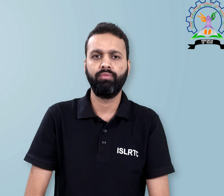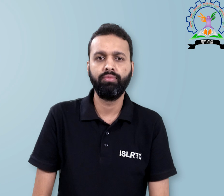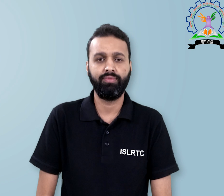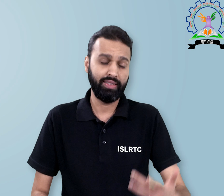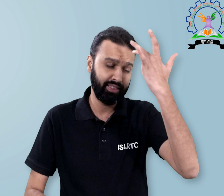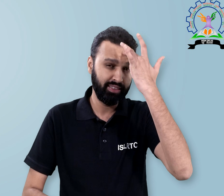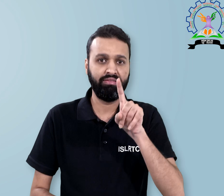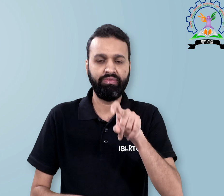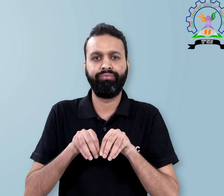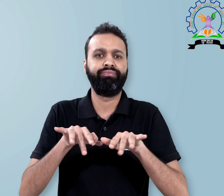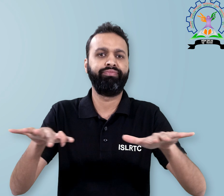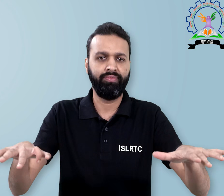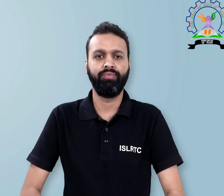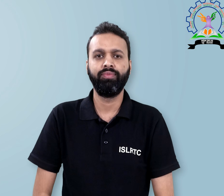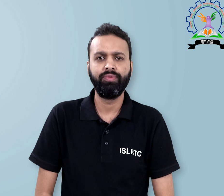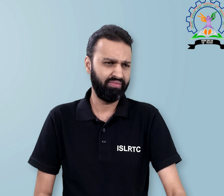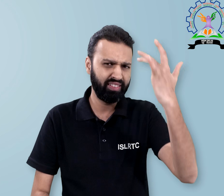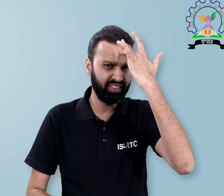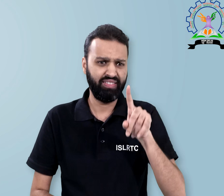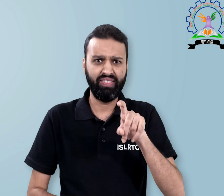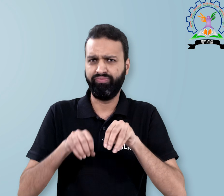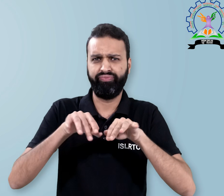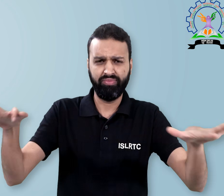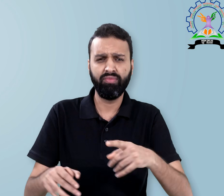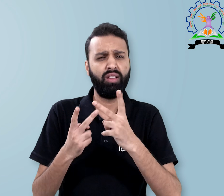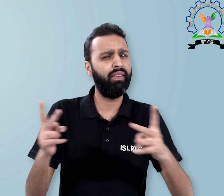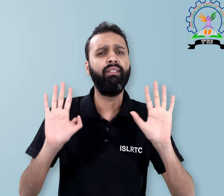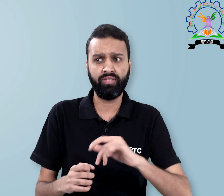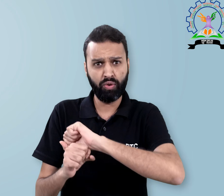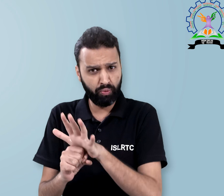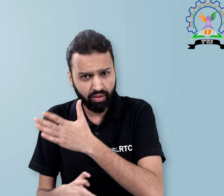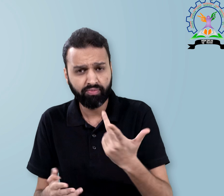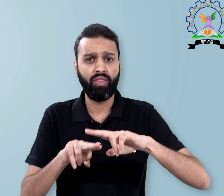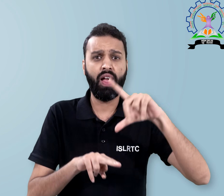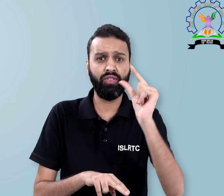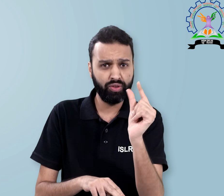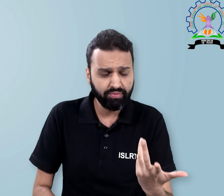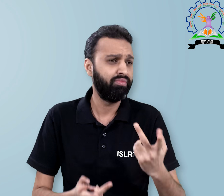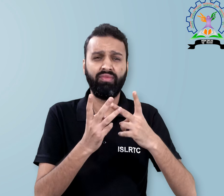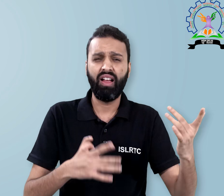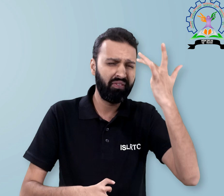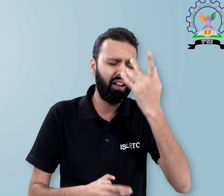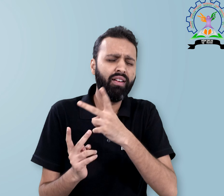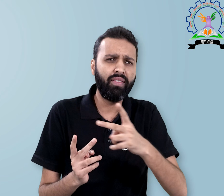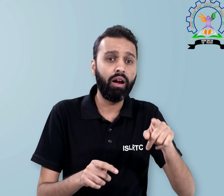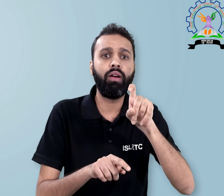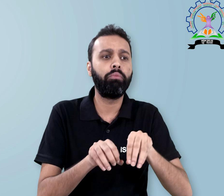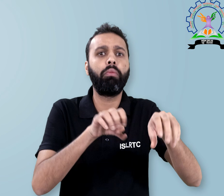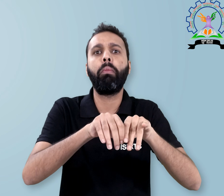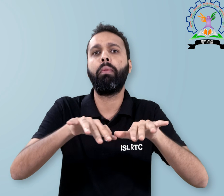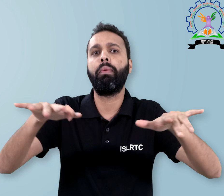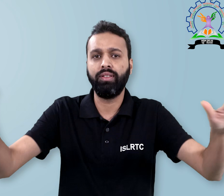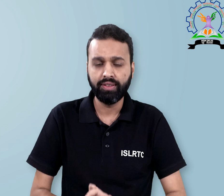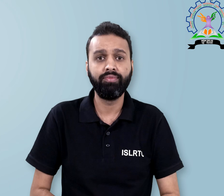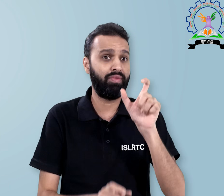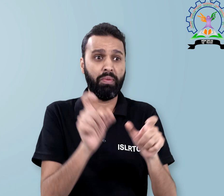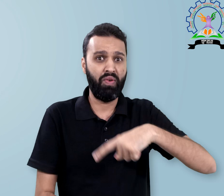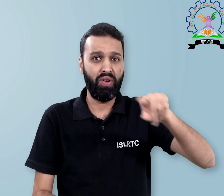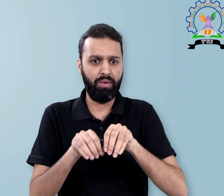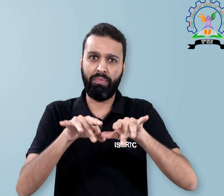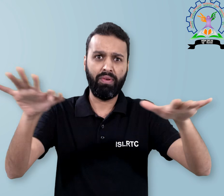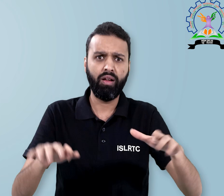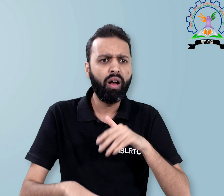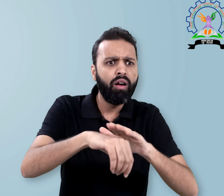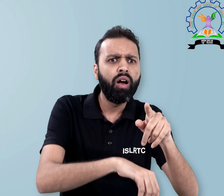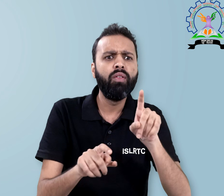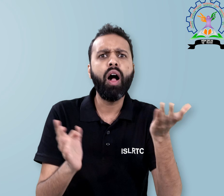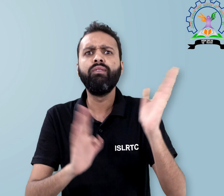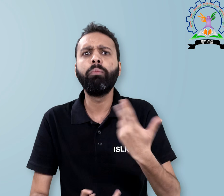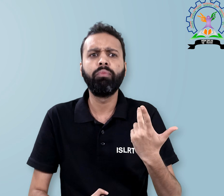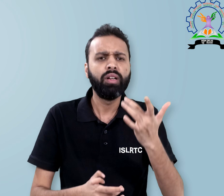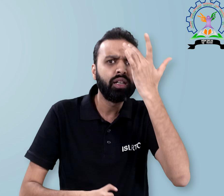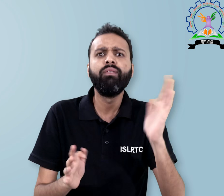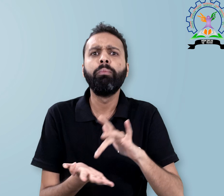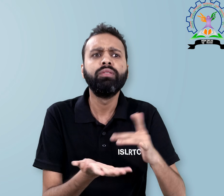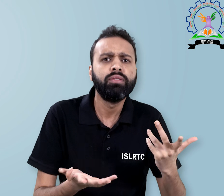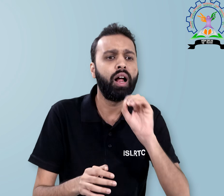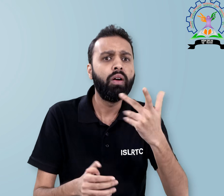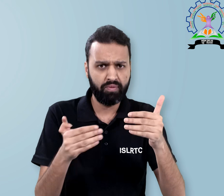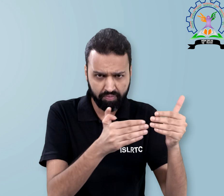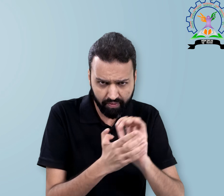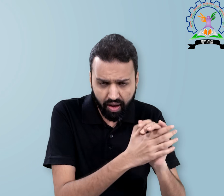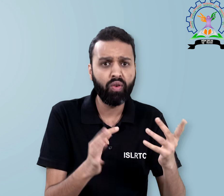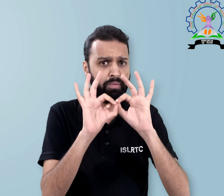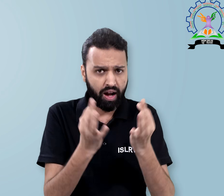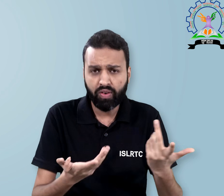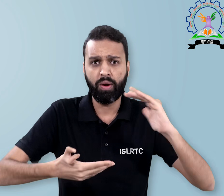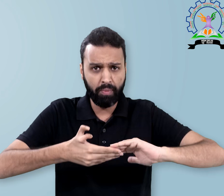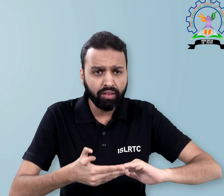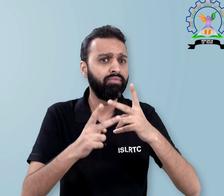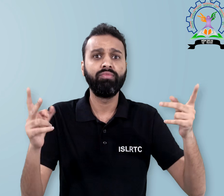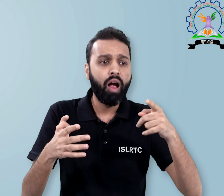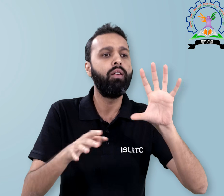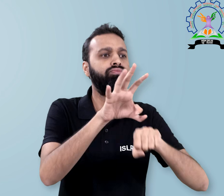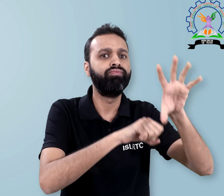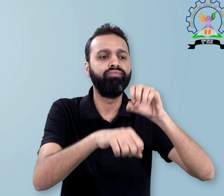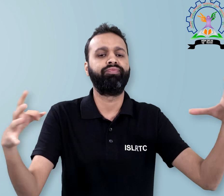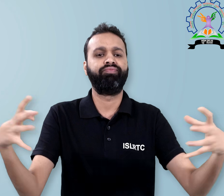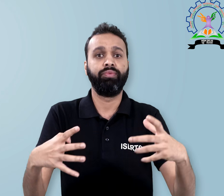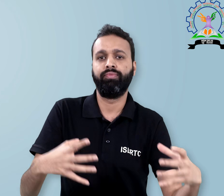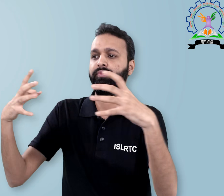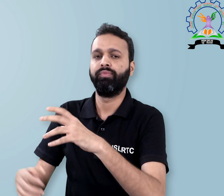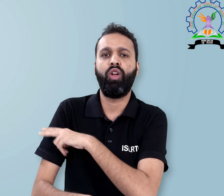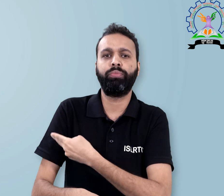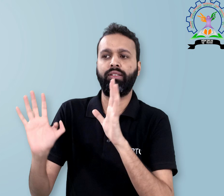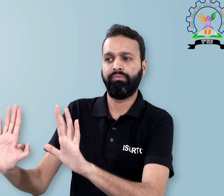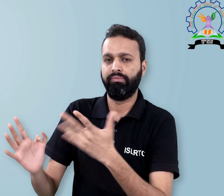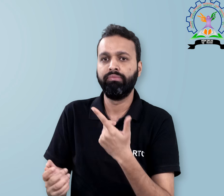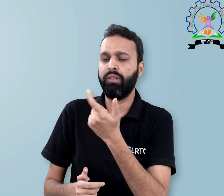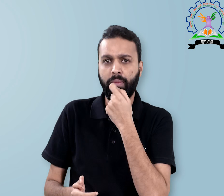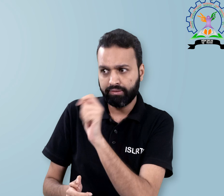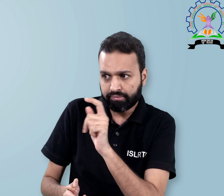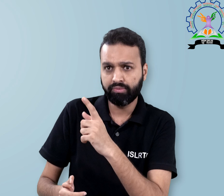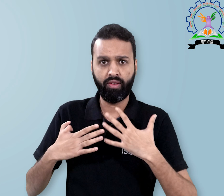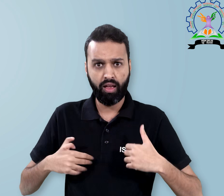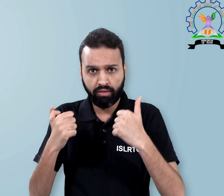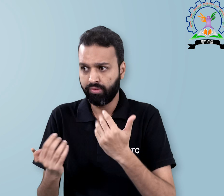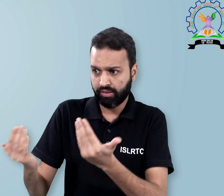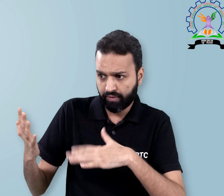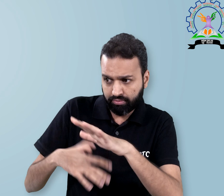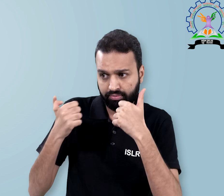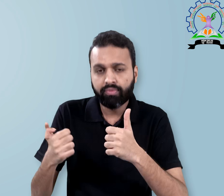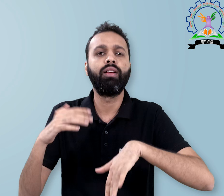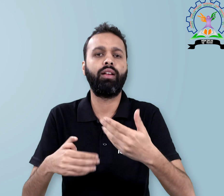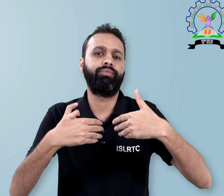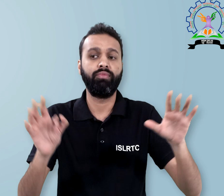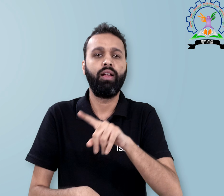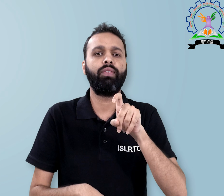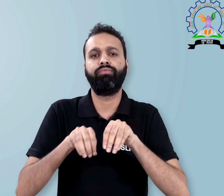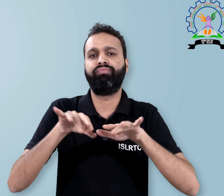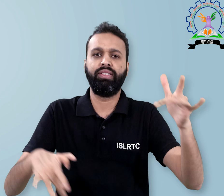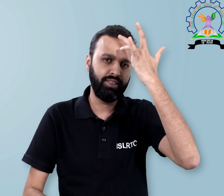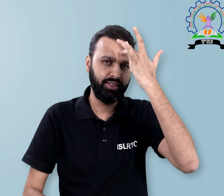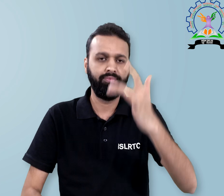Contact tracing involves identifying, notifying, and quarantining people who have had close contact with new cases in order to prevent further transmission within the community.